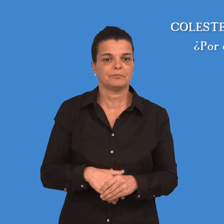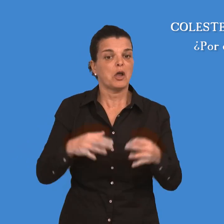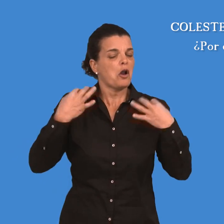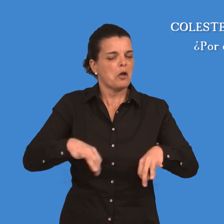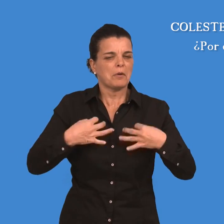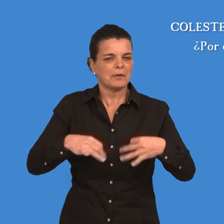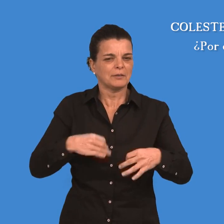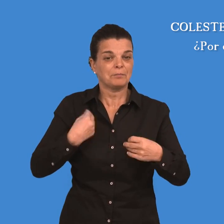normal